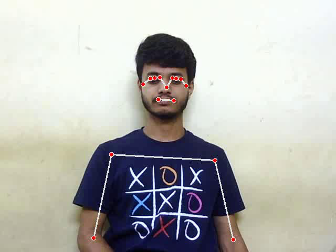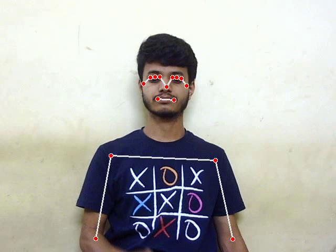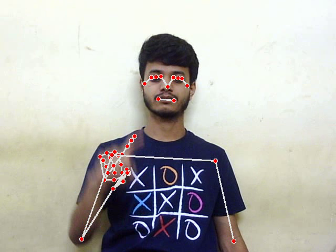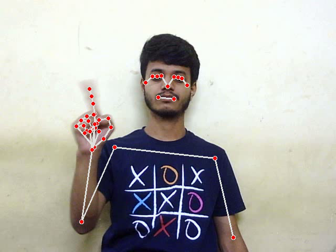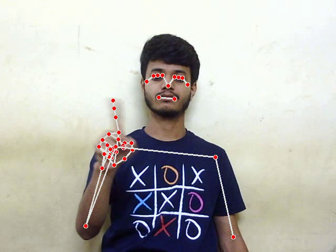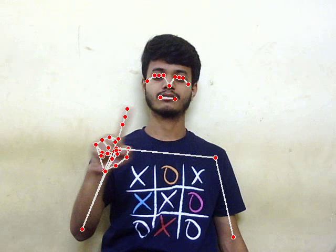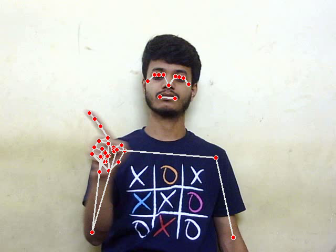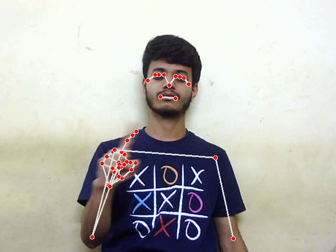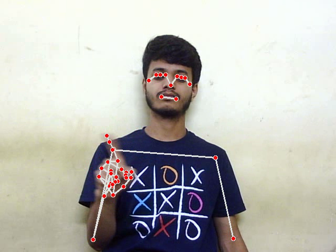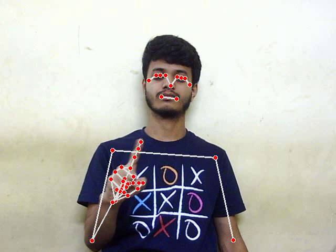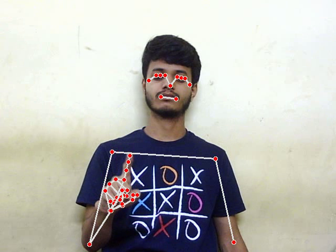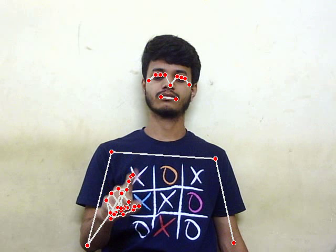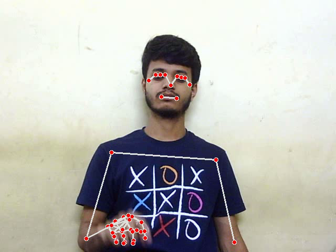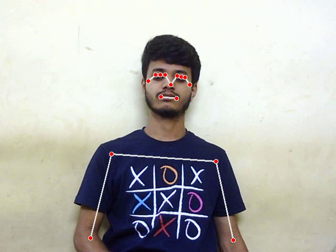where